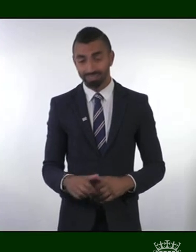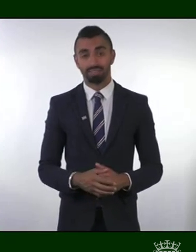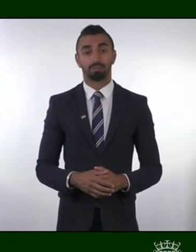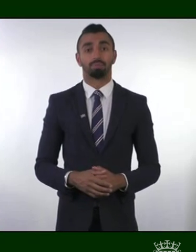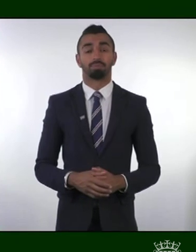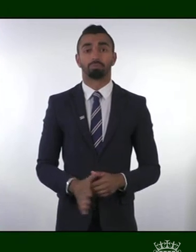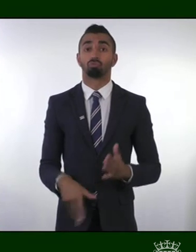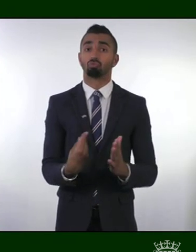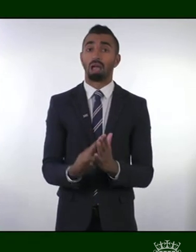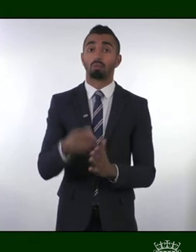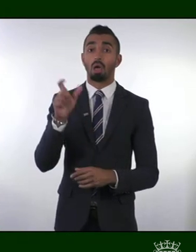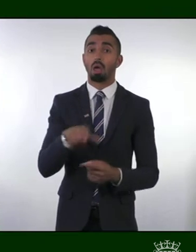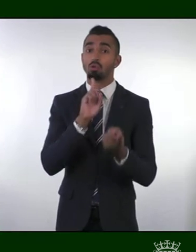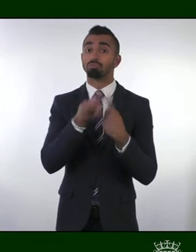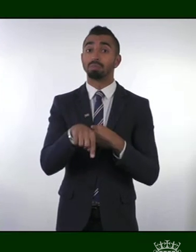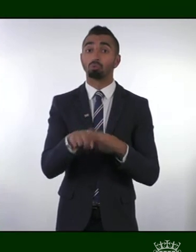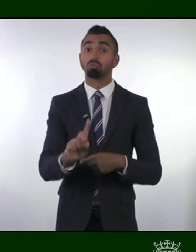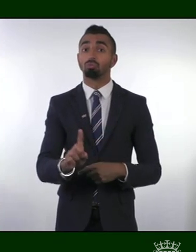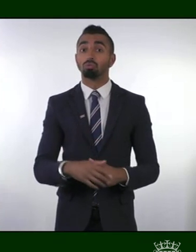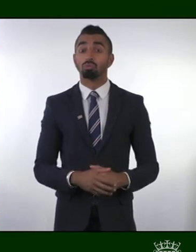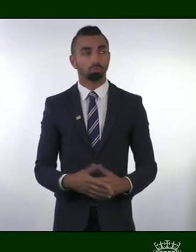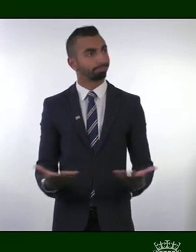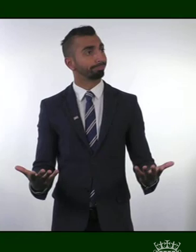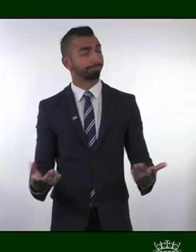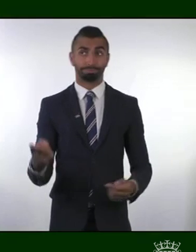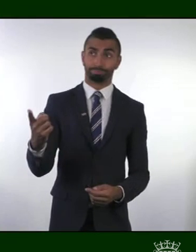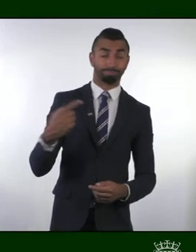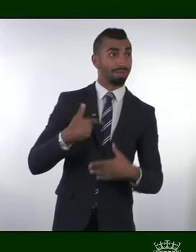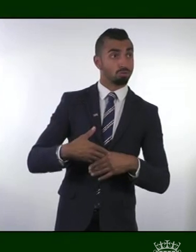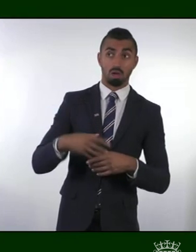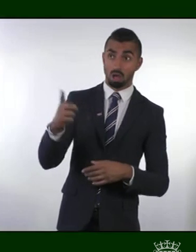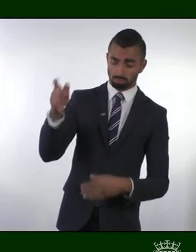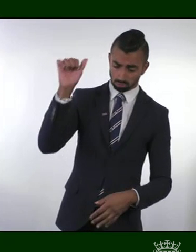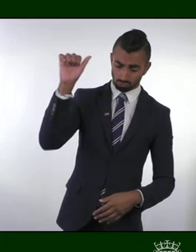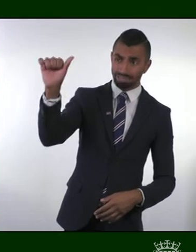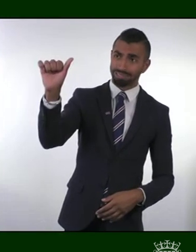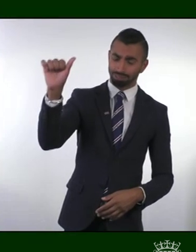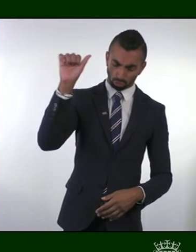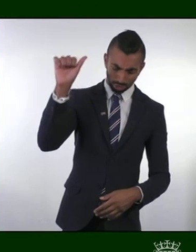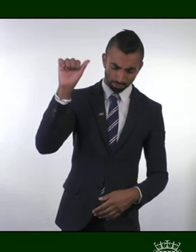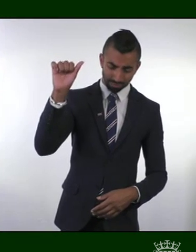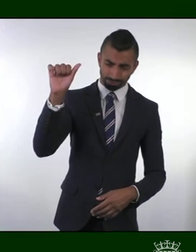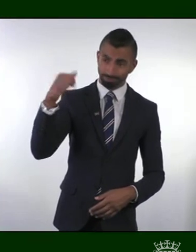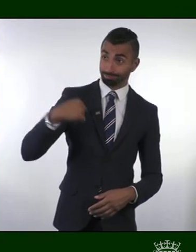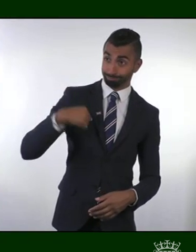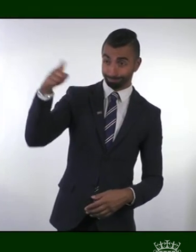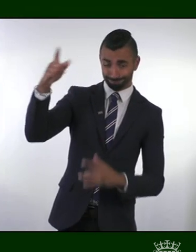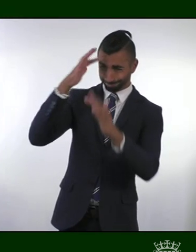My honourable Friend is absolutely right. I know that he shares with me a passionate belief, as I said, in the nobility of work.